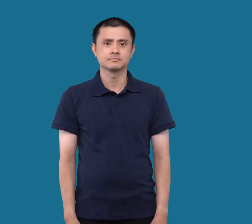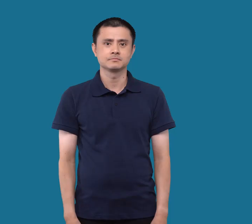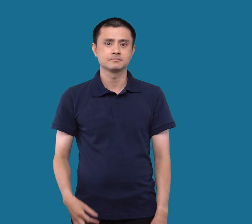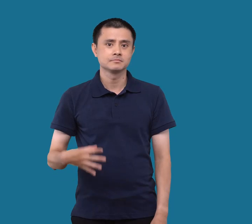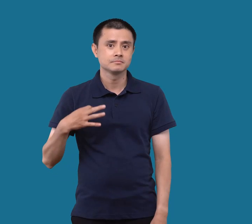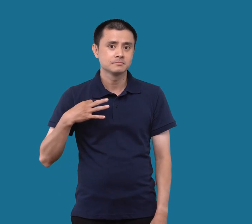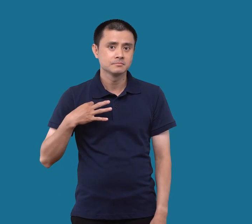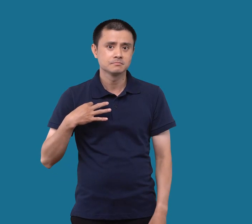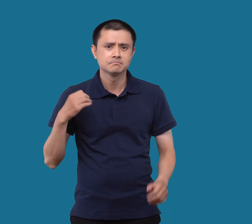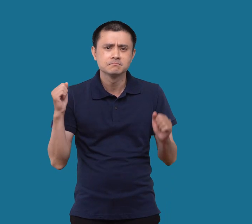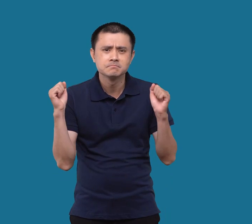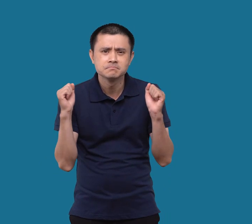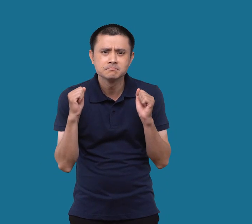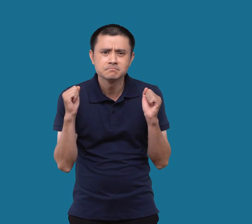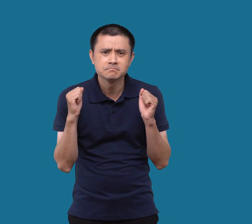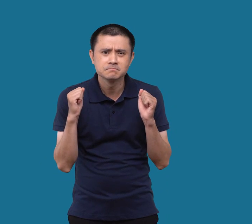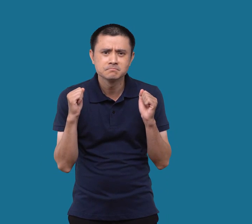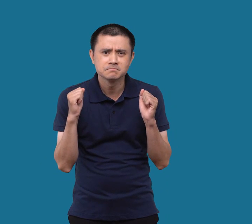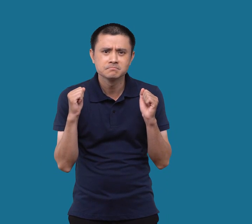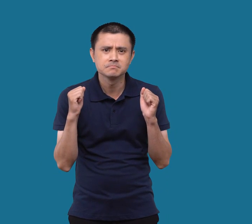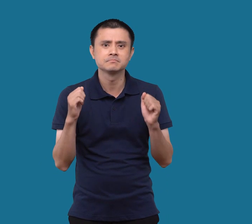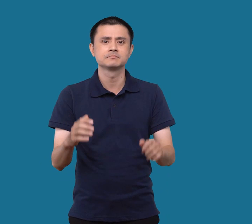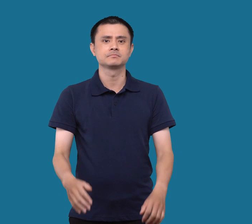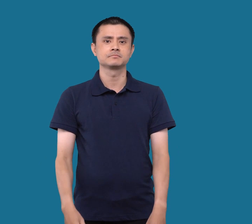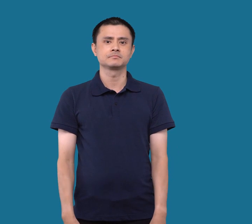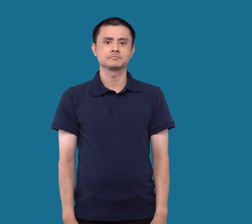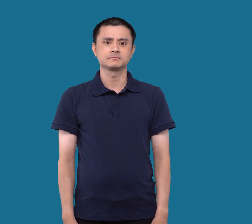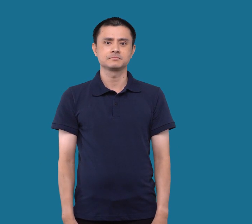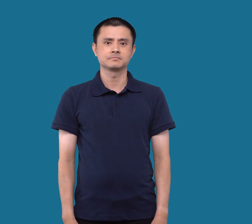áo ấm